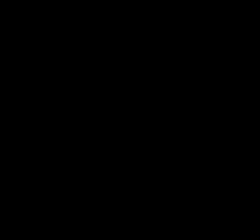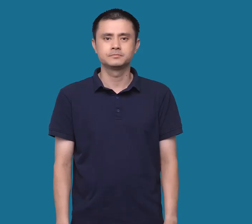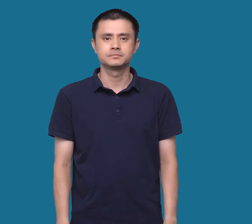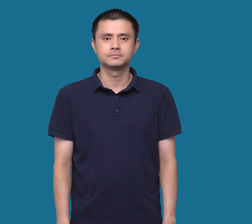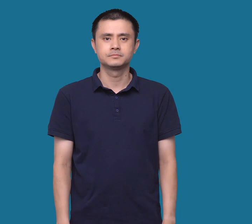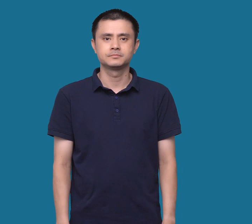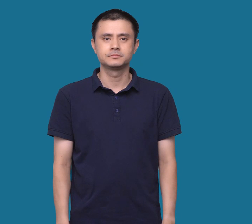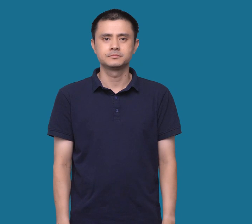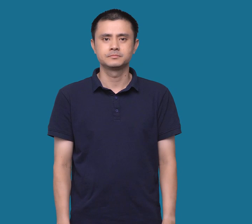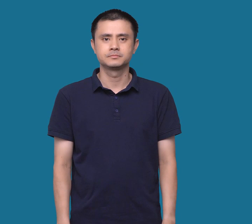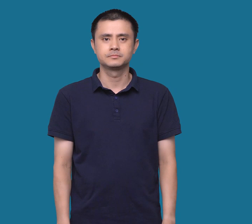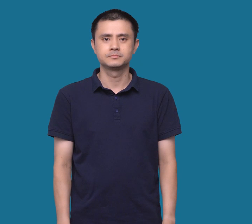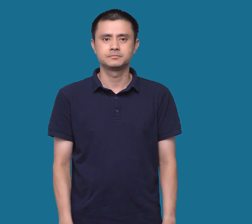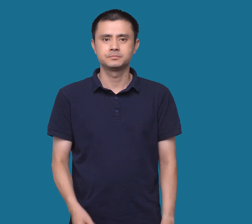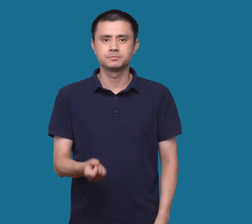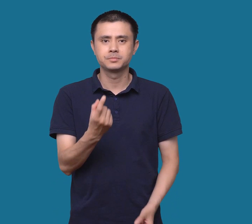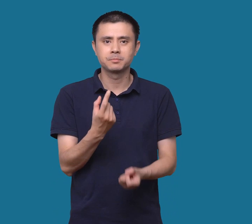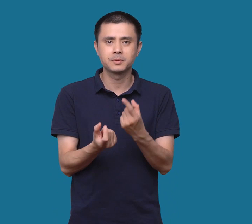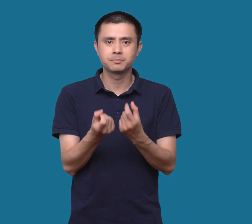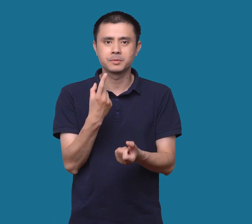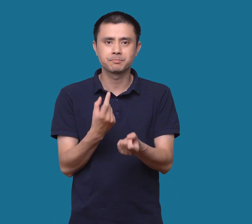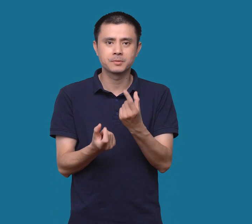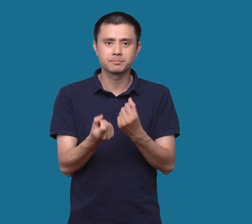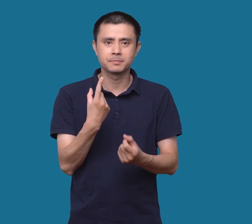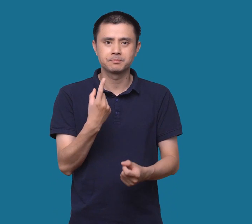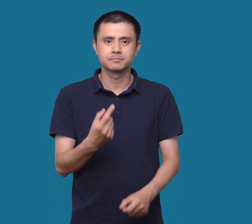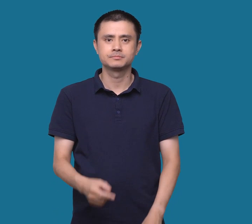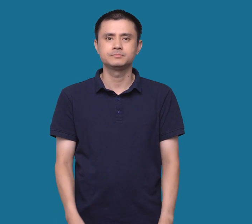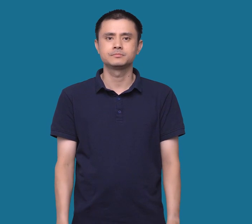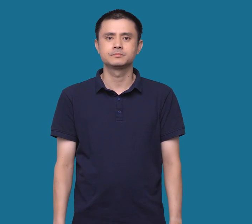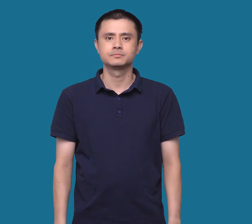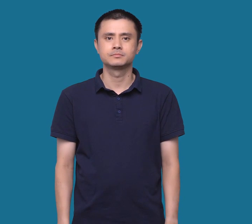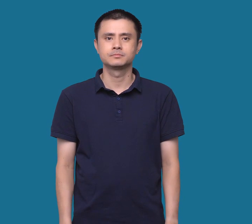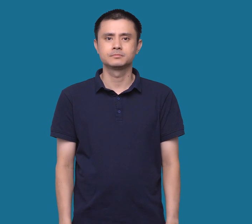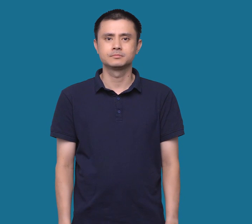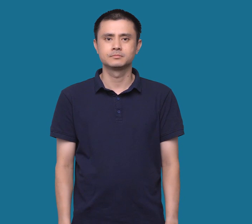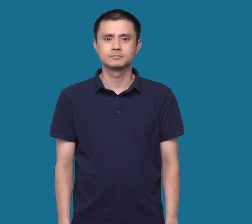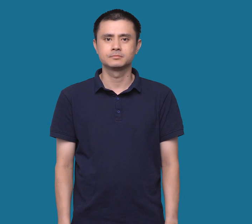bỏng ngô